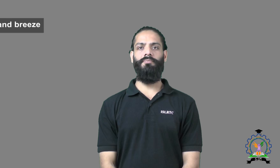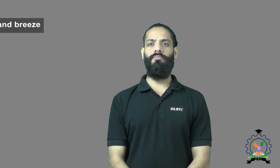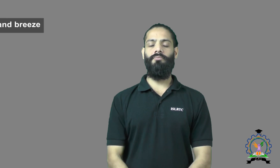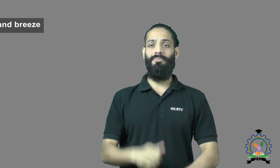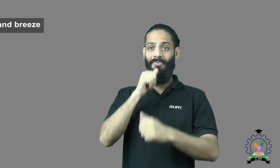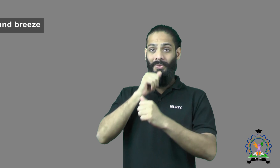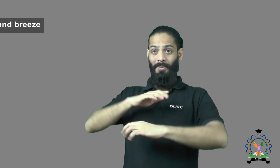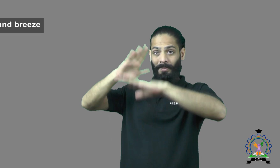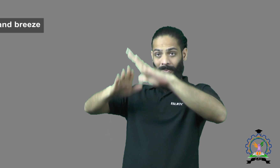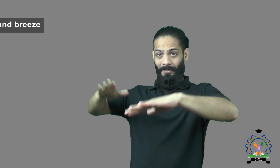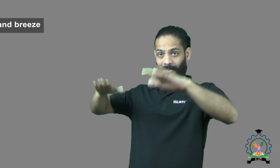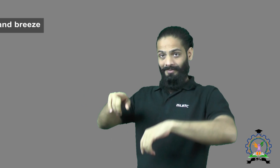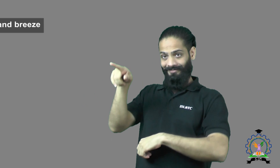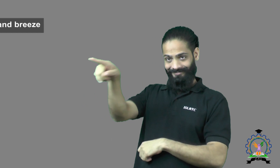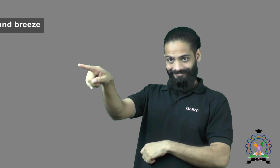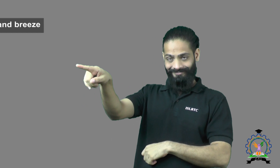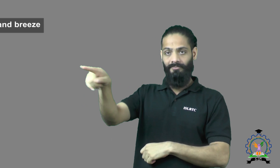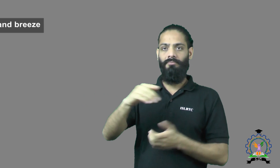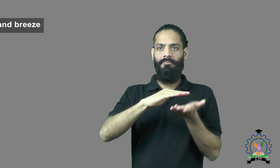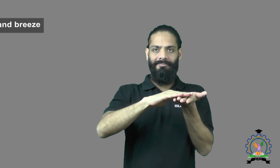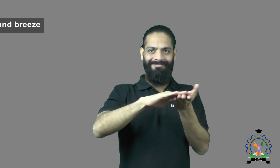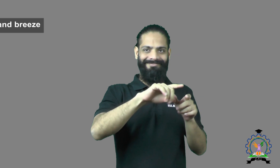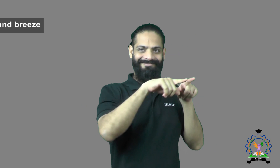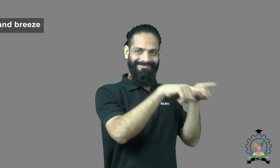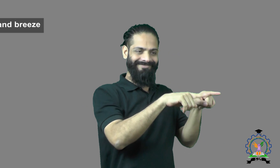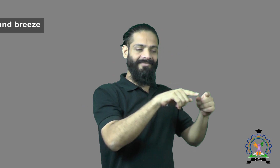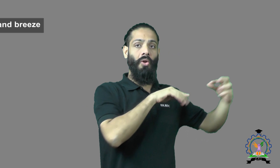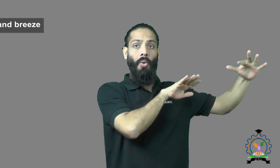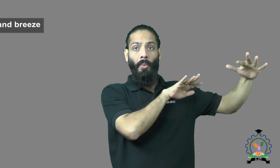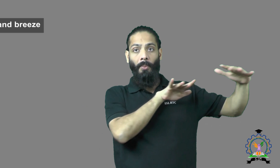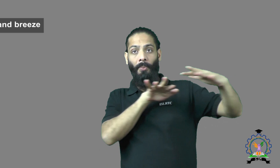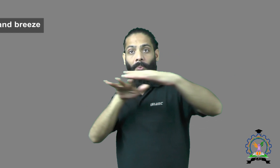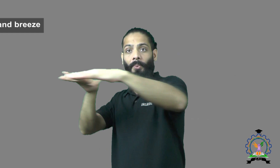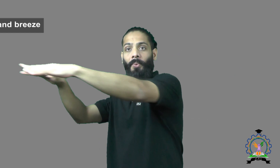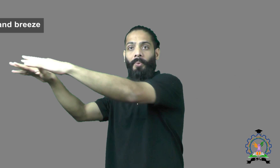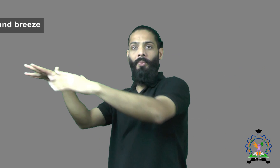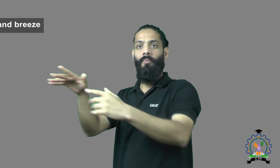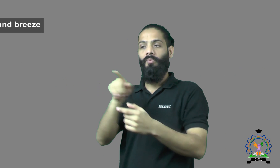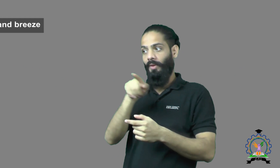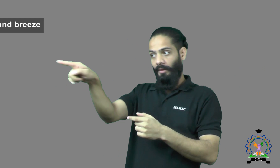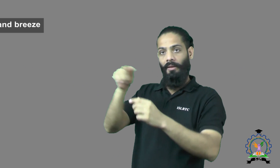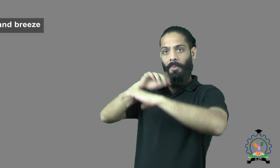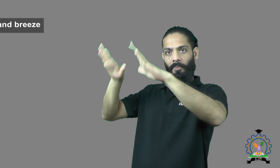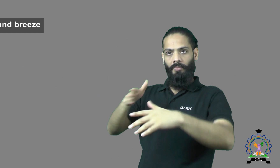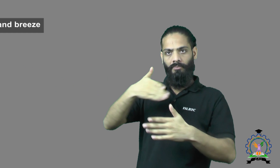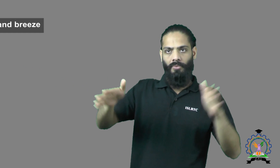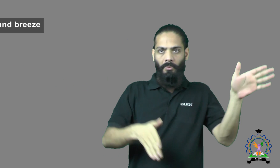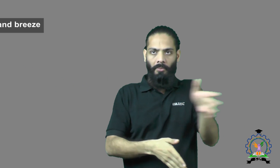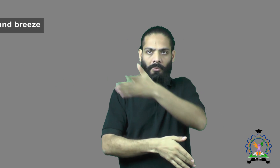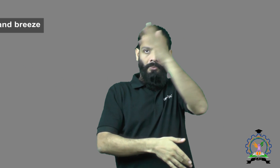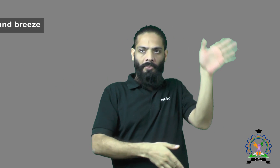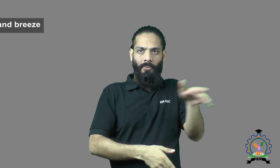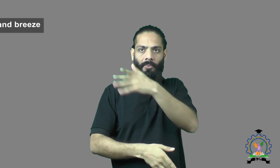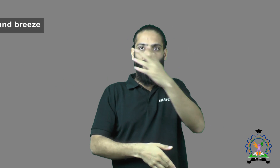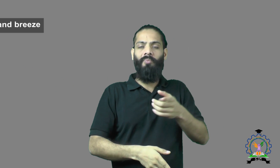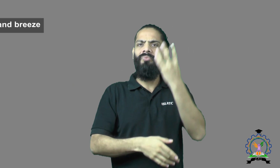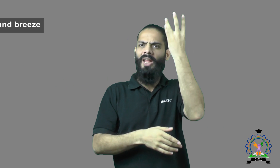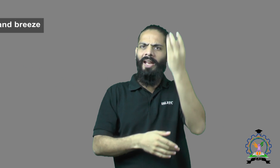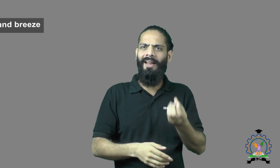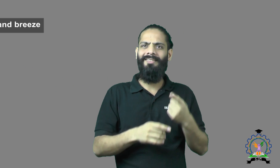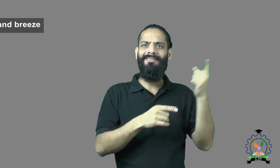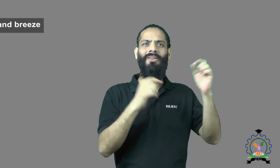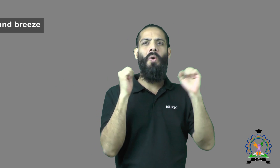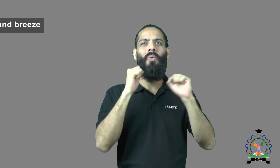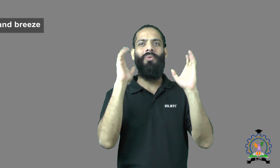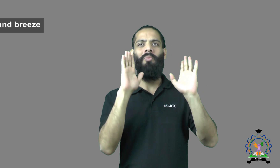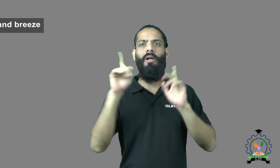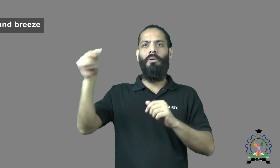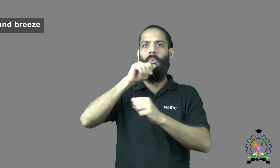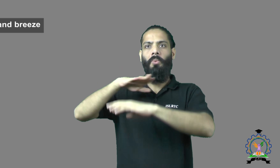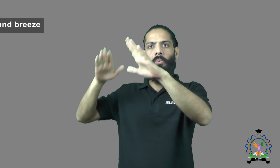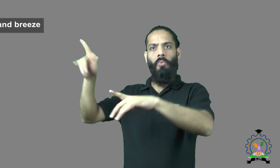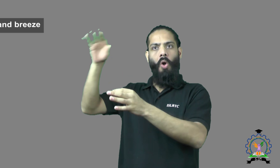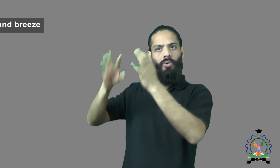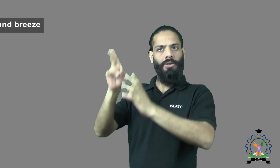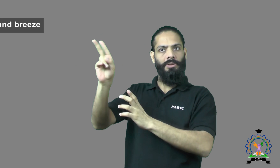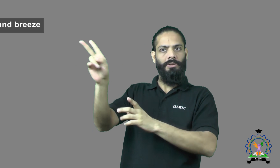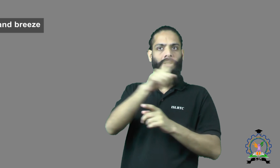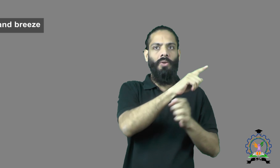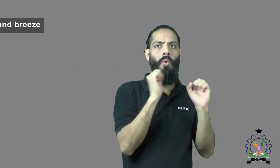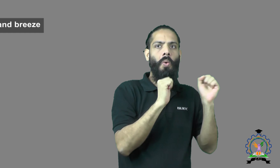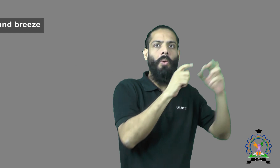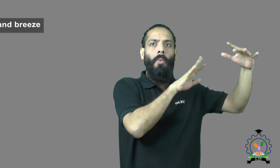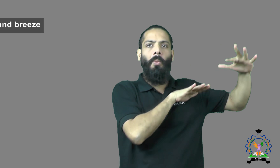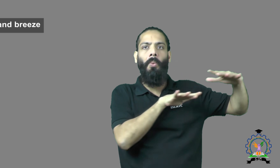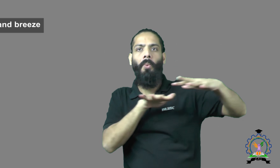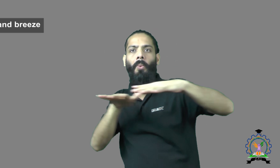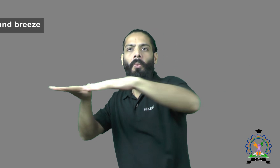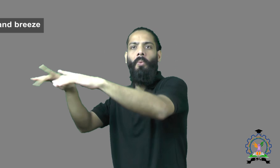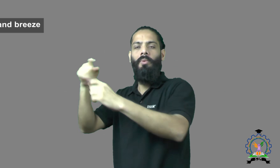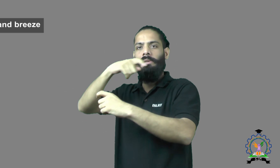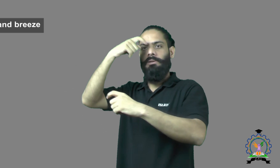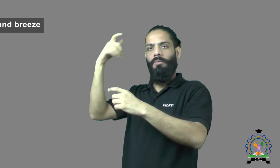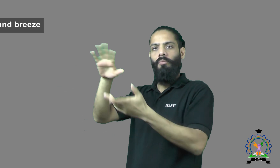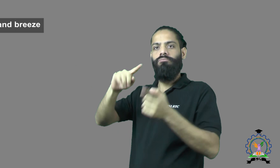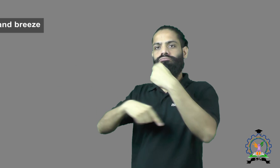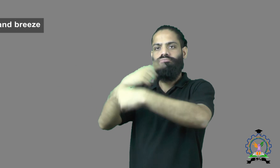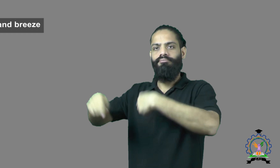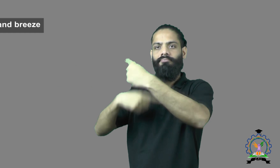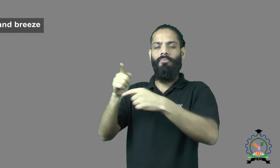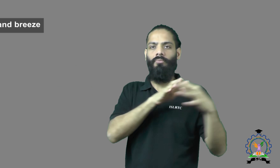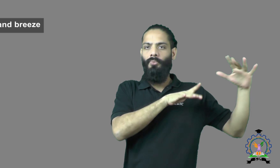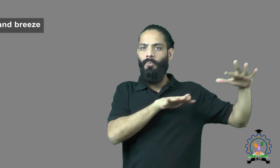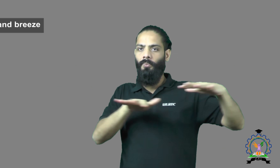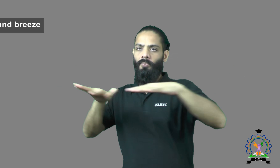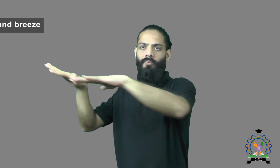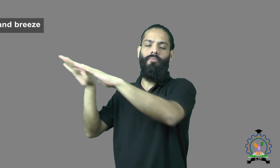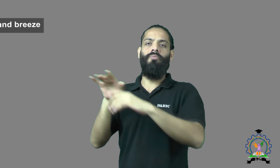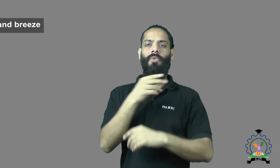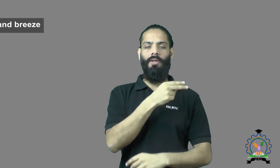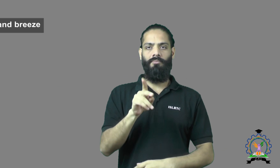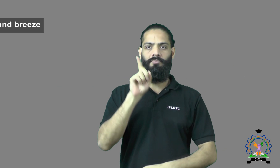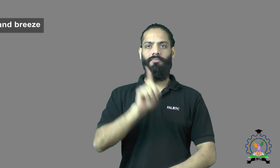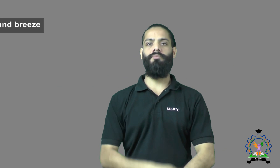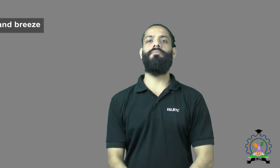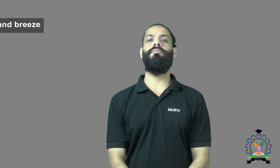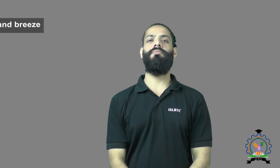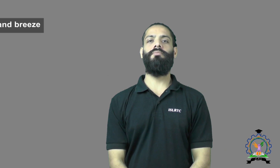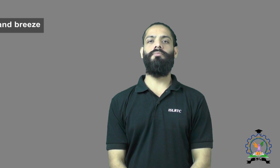Land Breeze